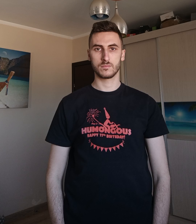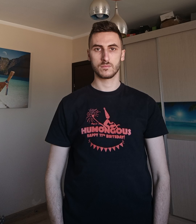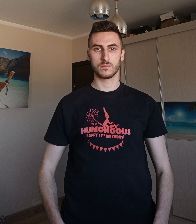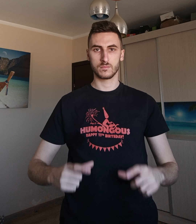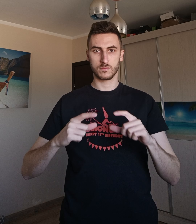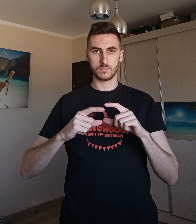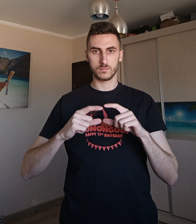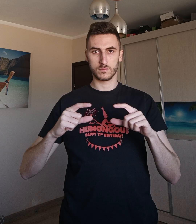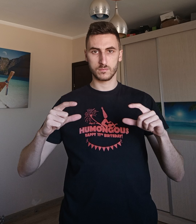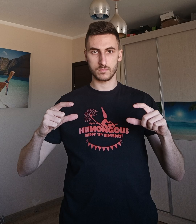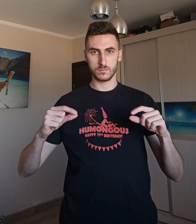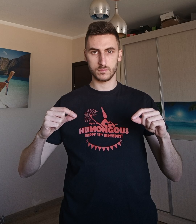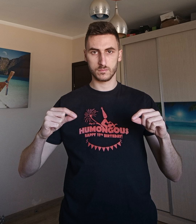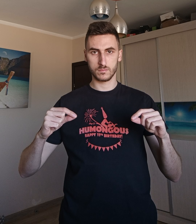כרטיס